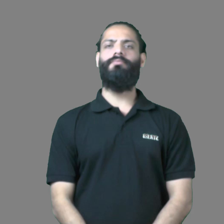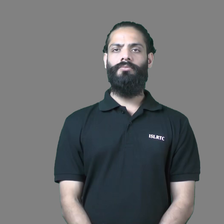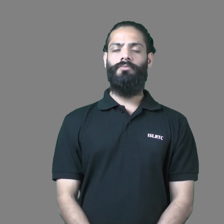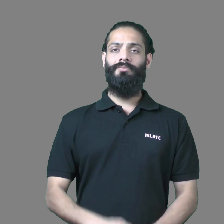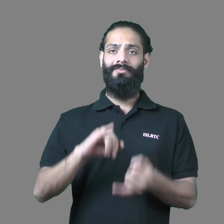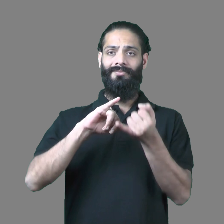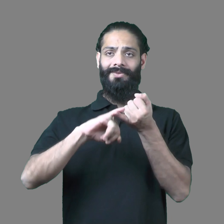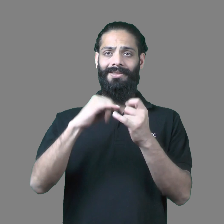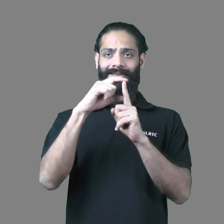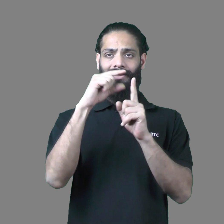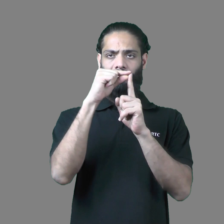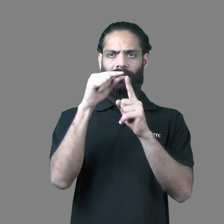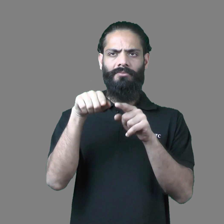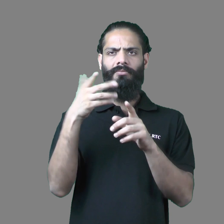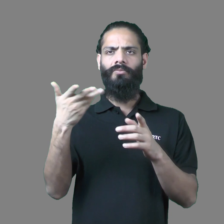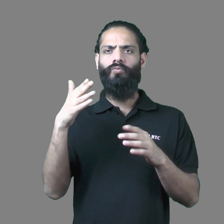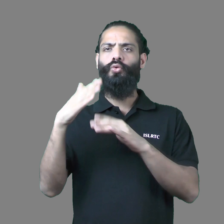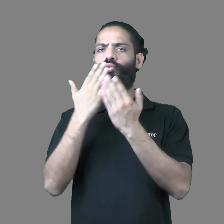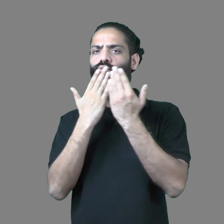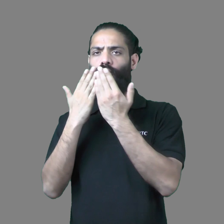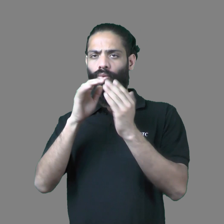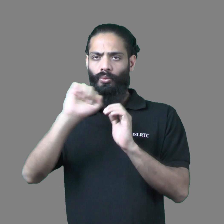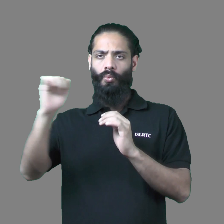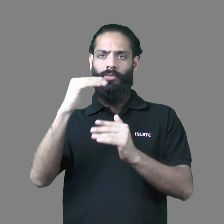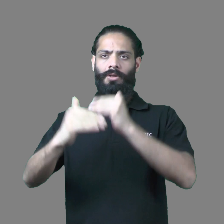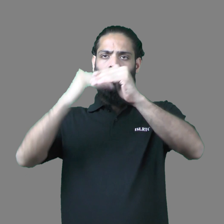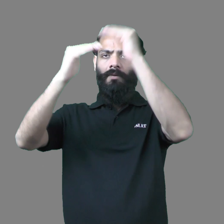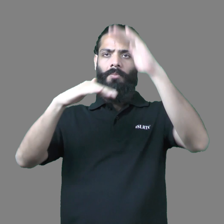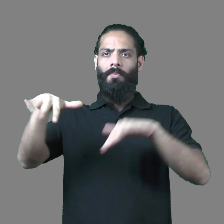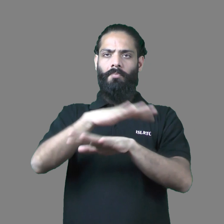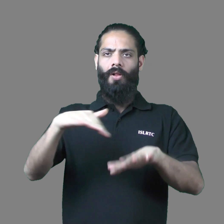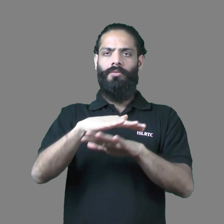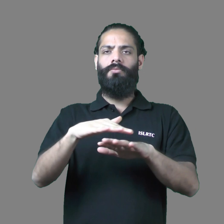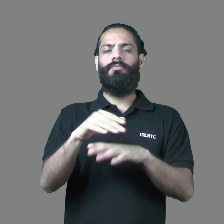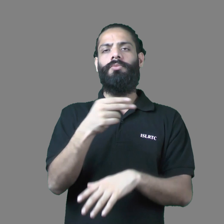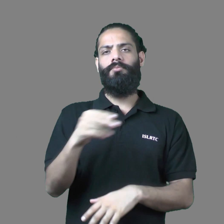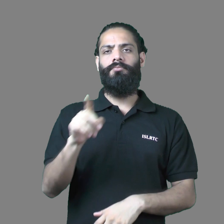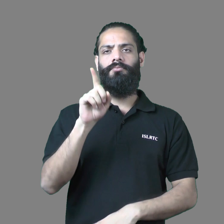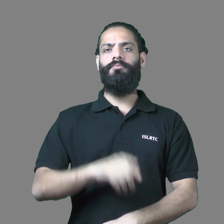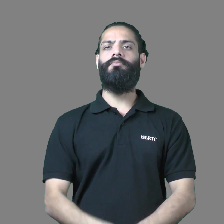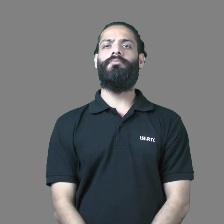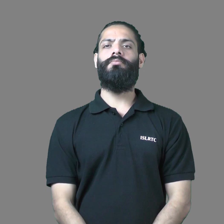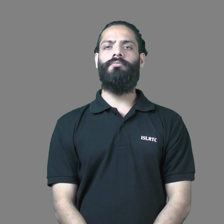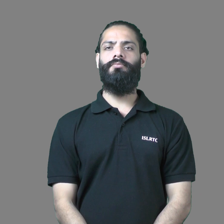School Development Plan (SDP)